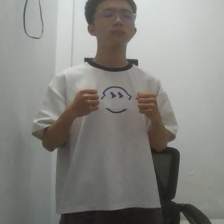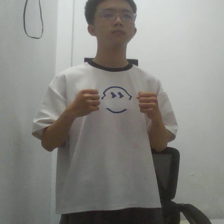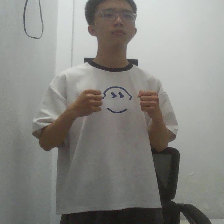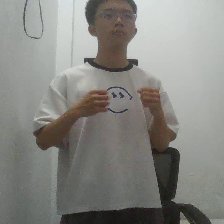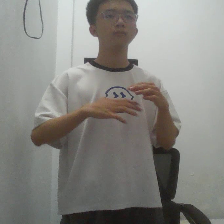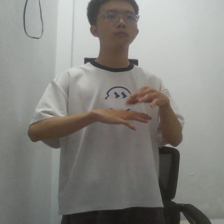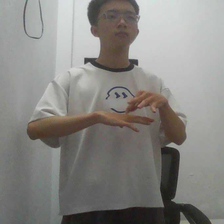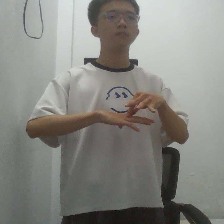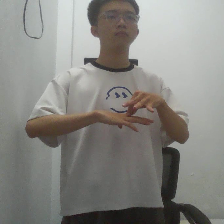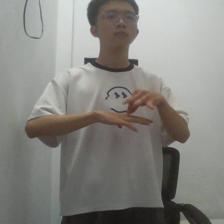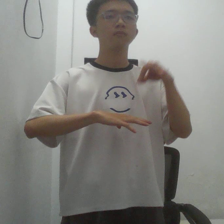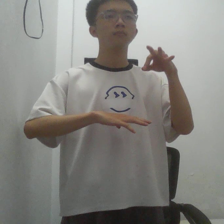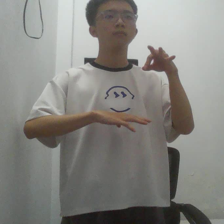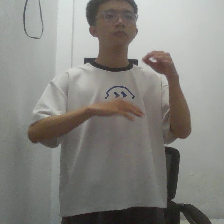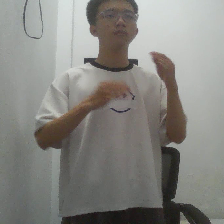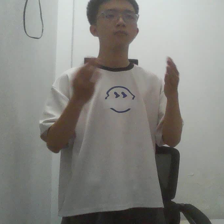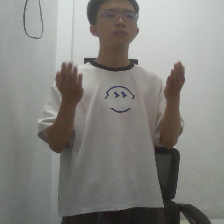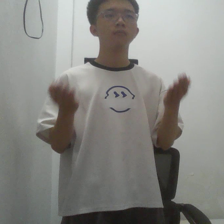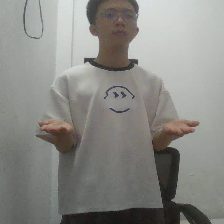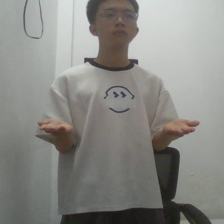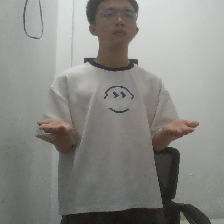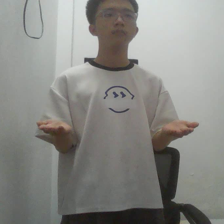tuan nay